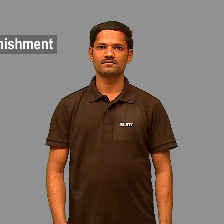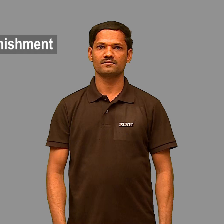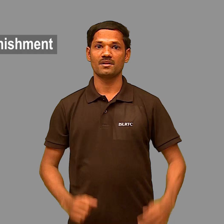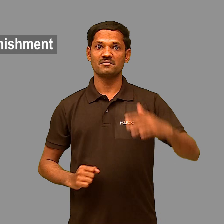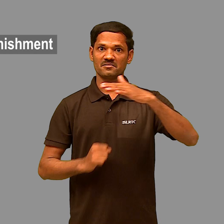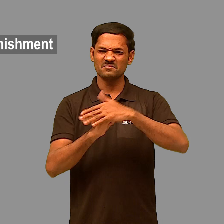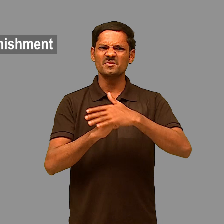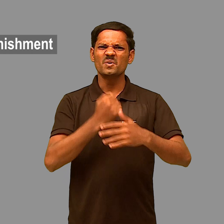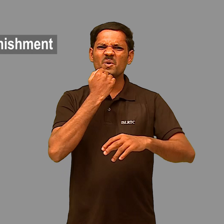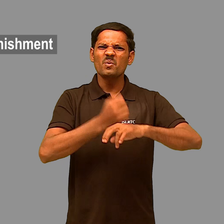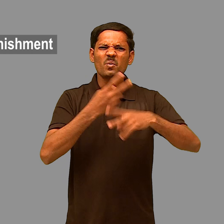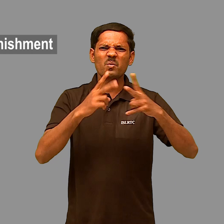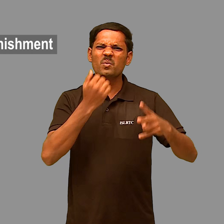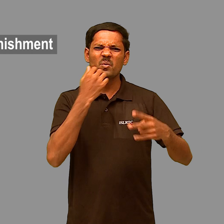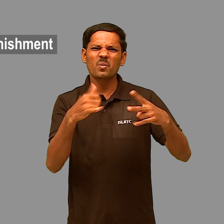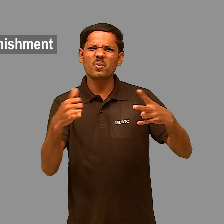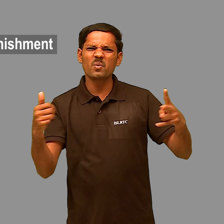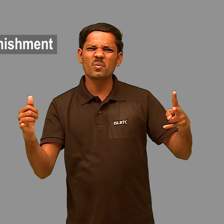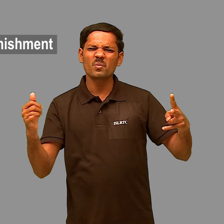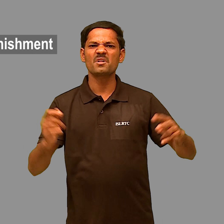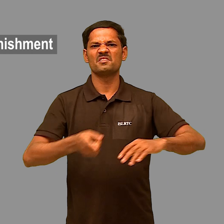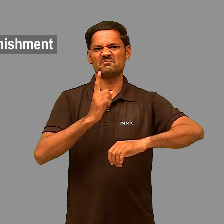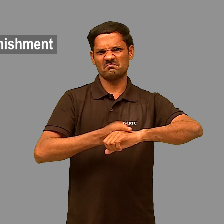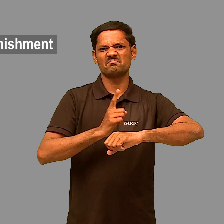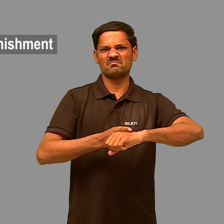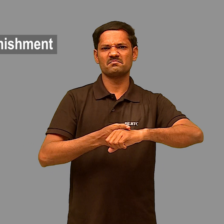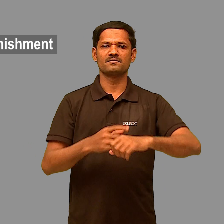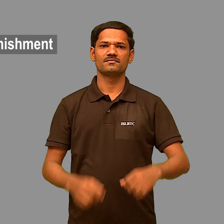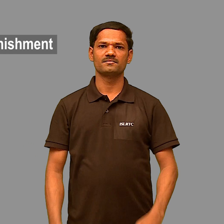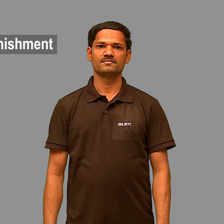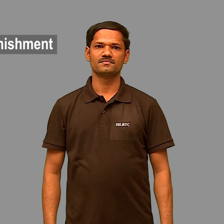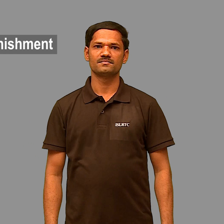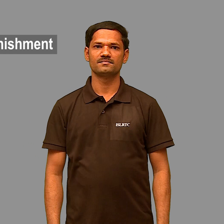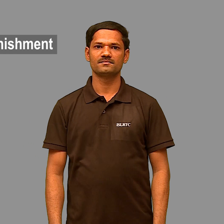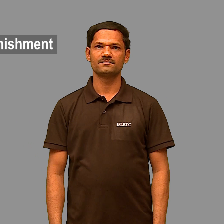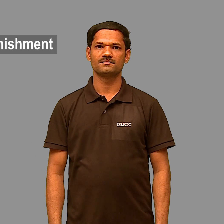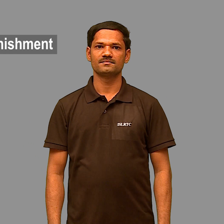Capital punishment